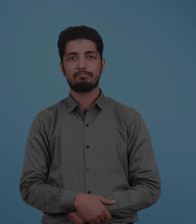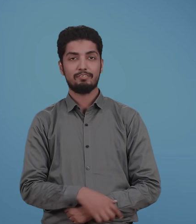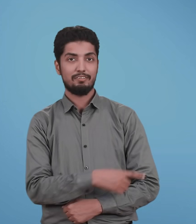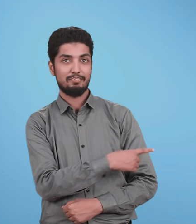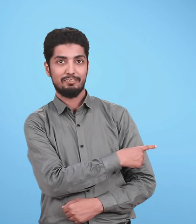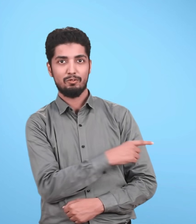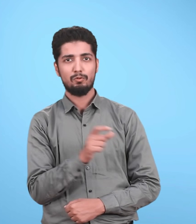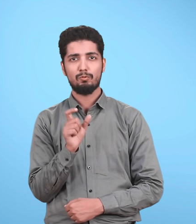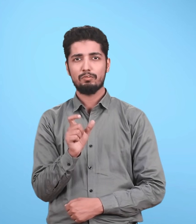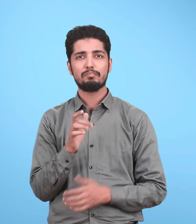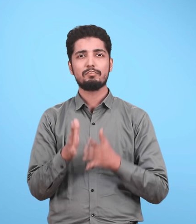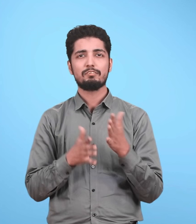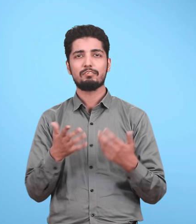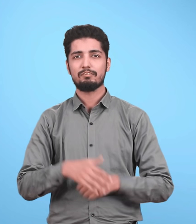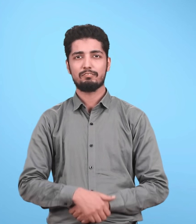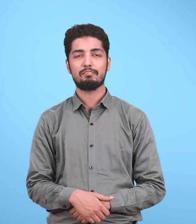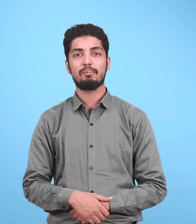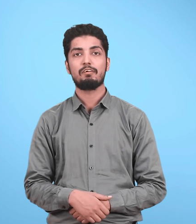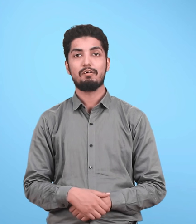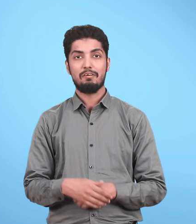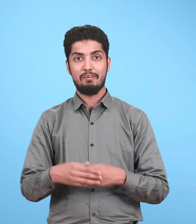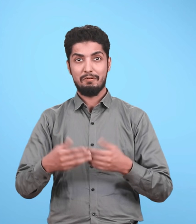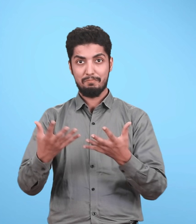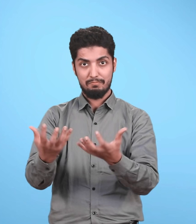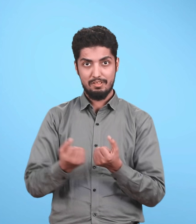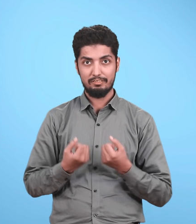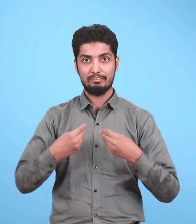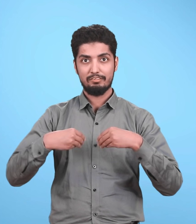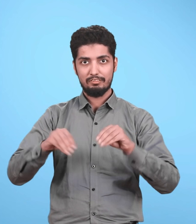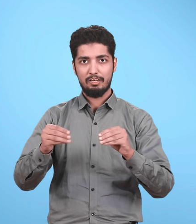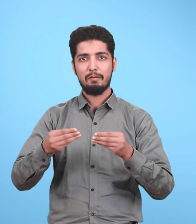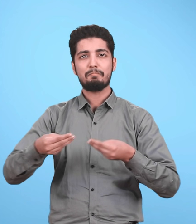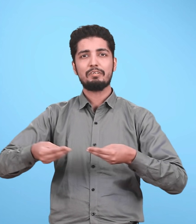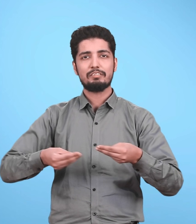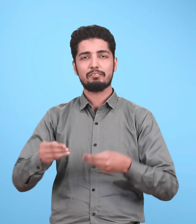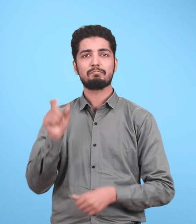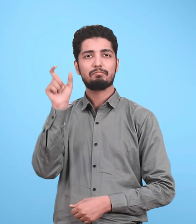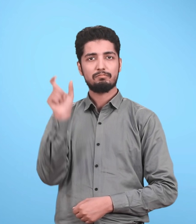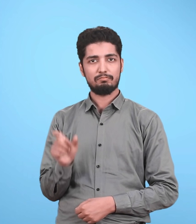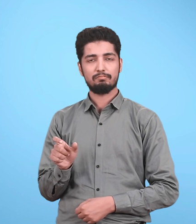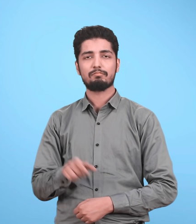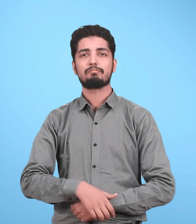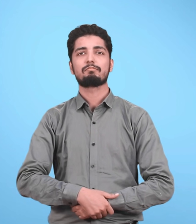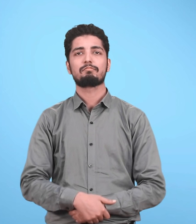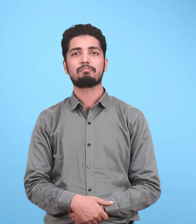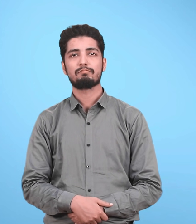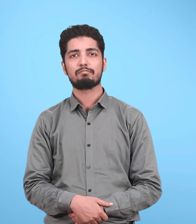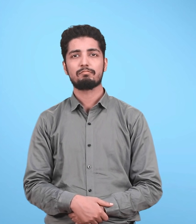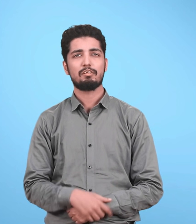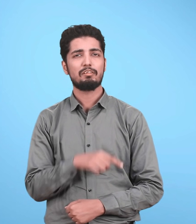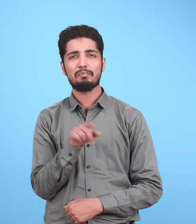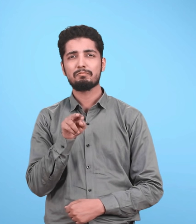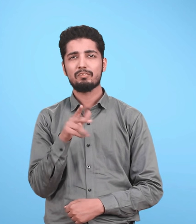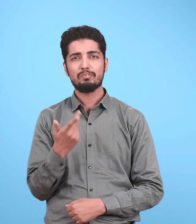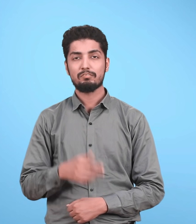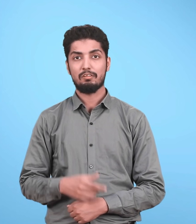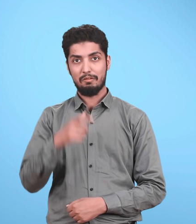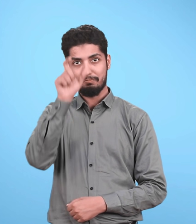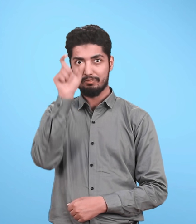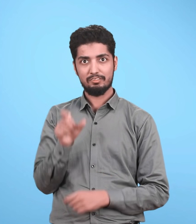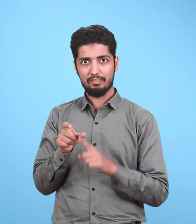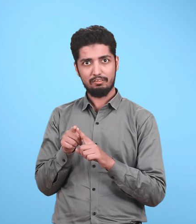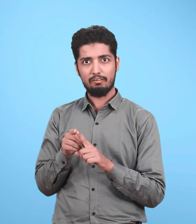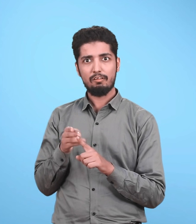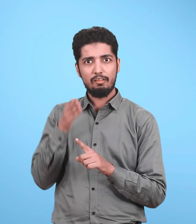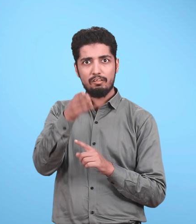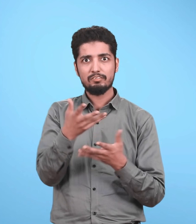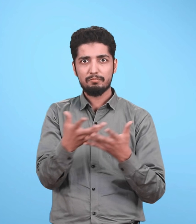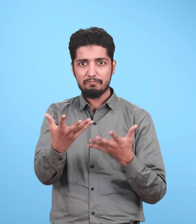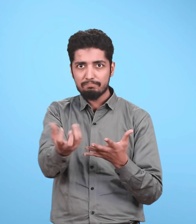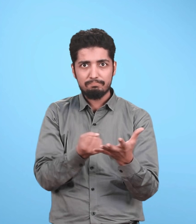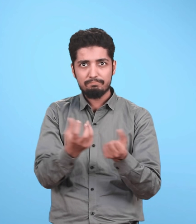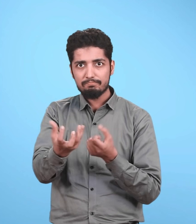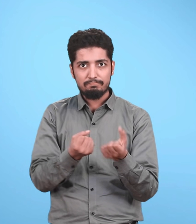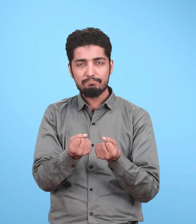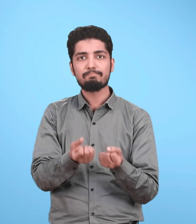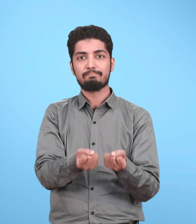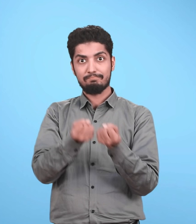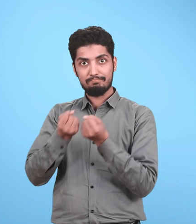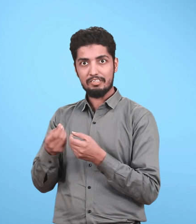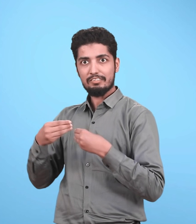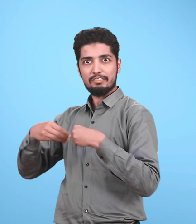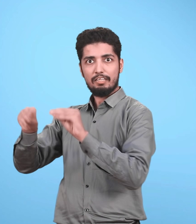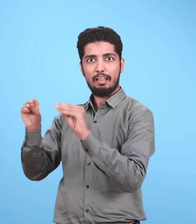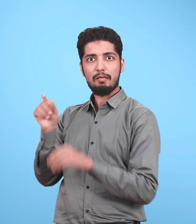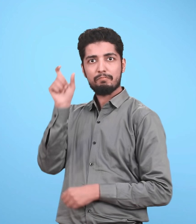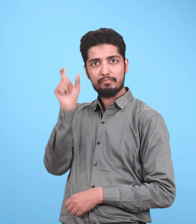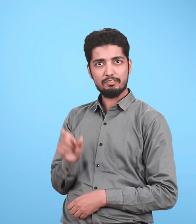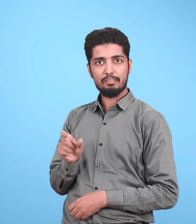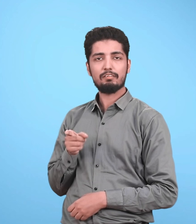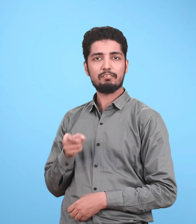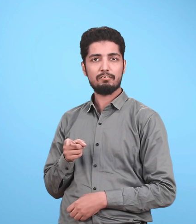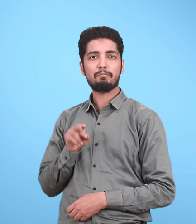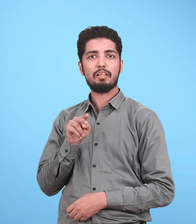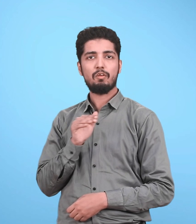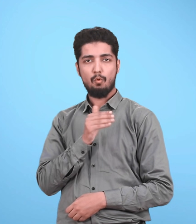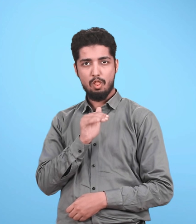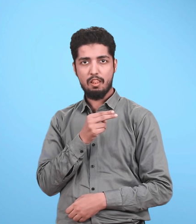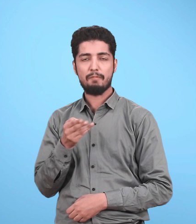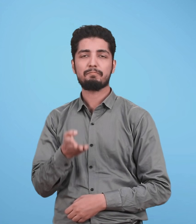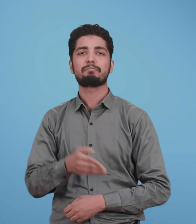Trader. This sign means trader. It is person who trades good, that is, buys and sells goods.